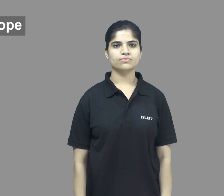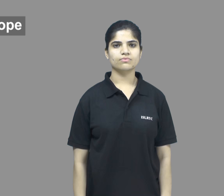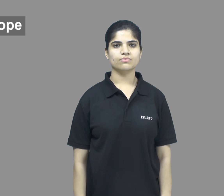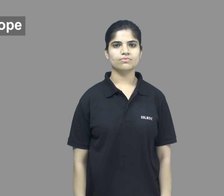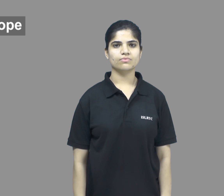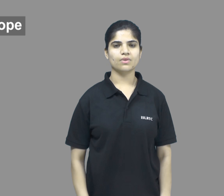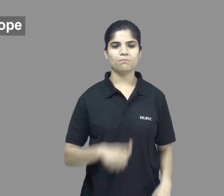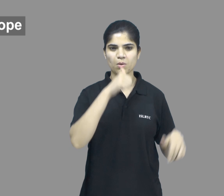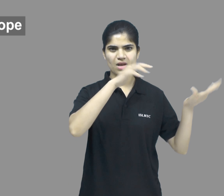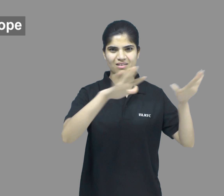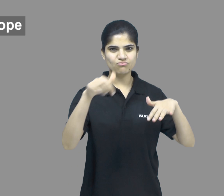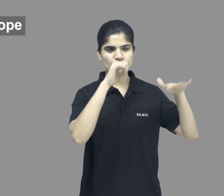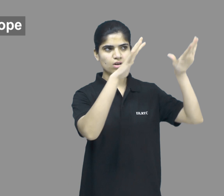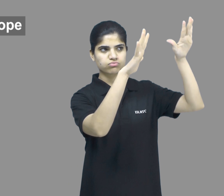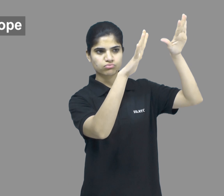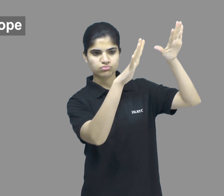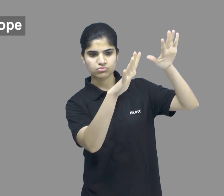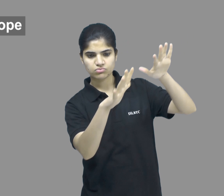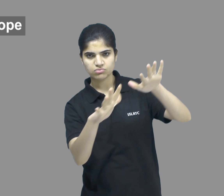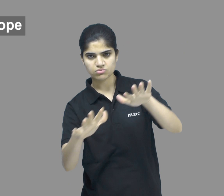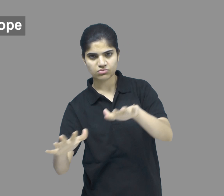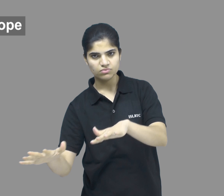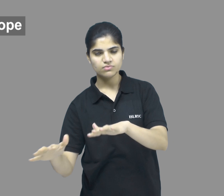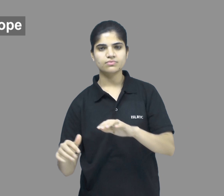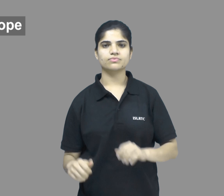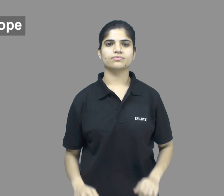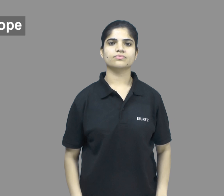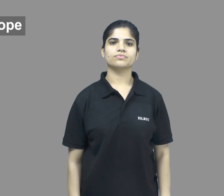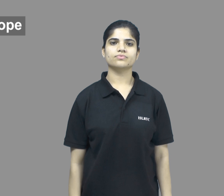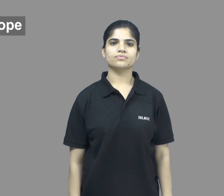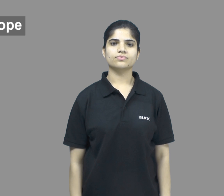Slope